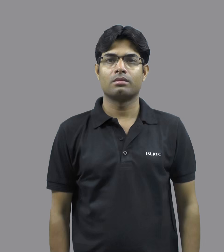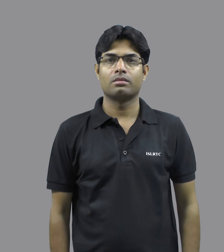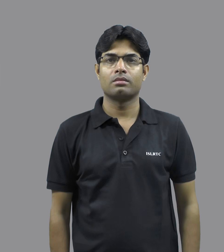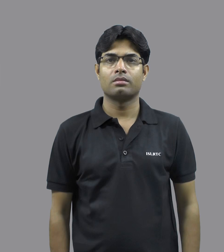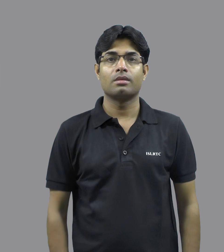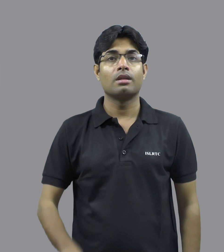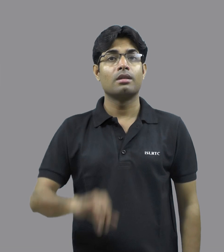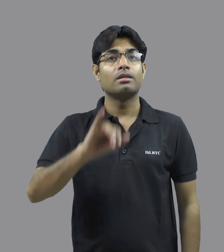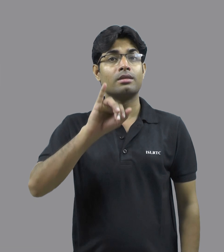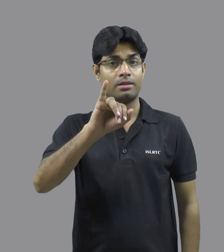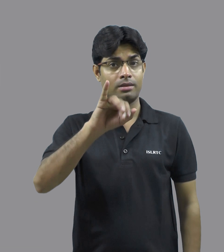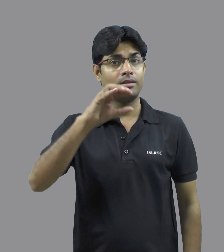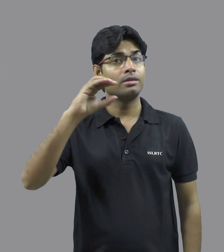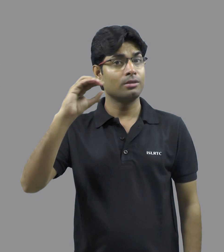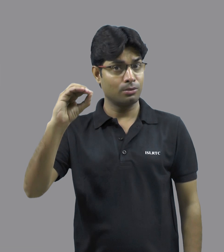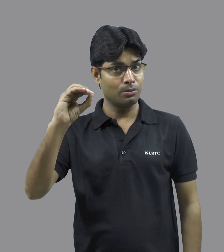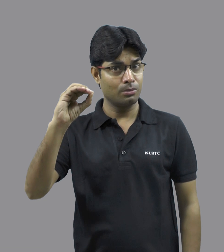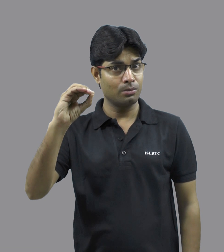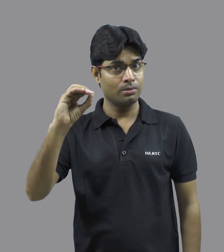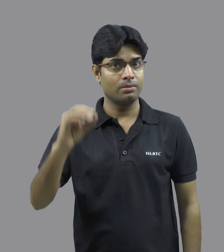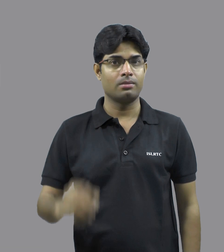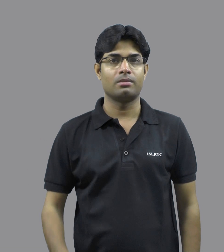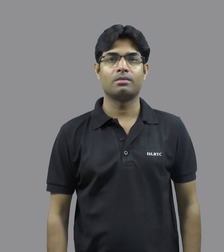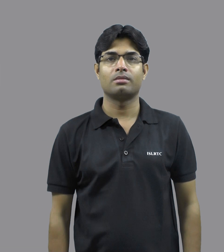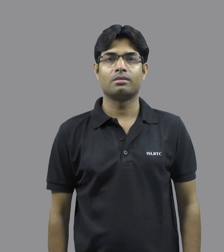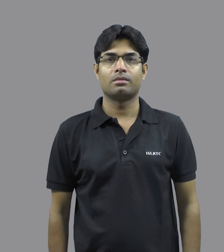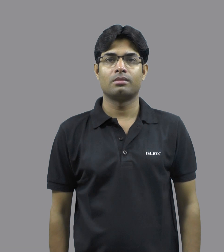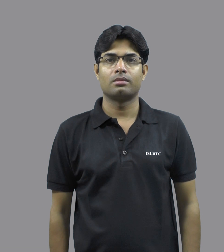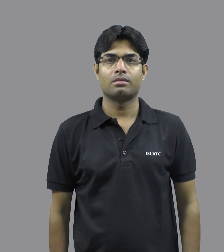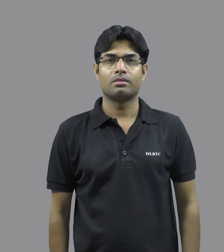60 Sixty